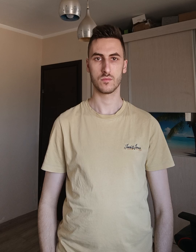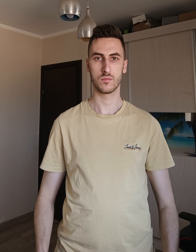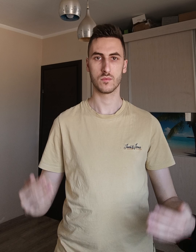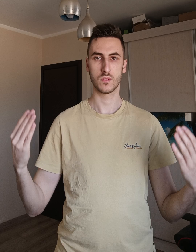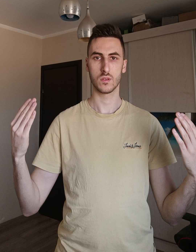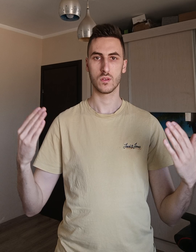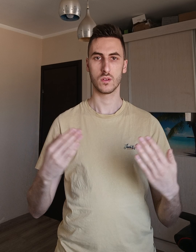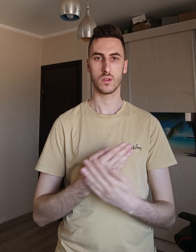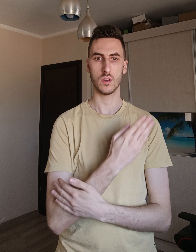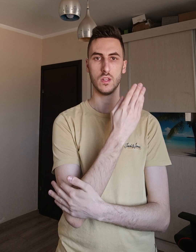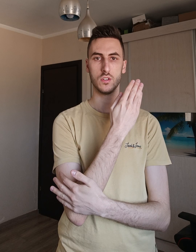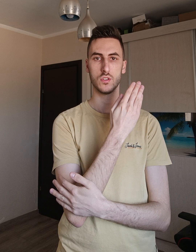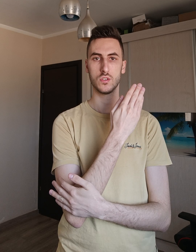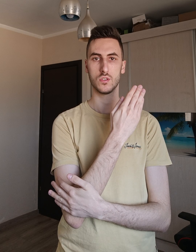חדש